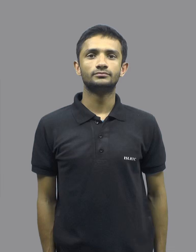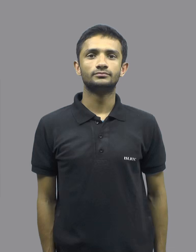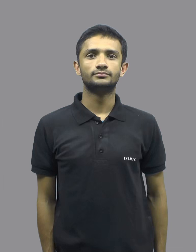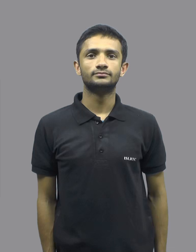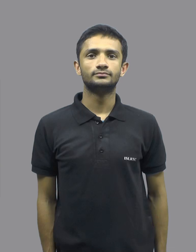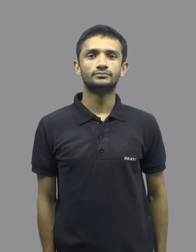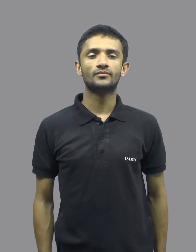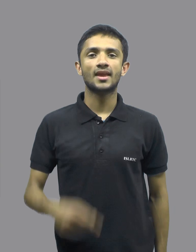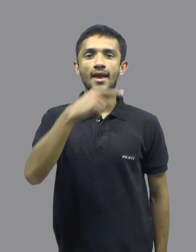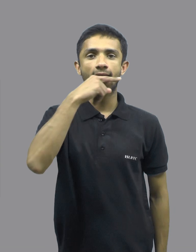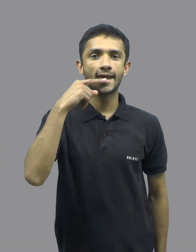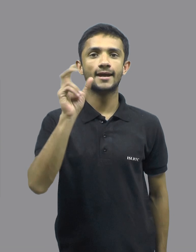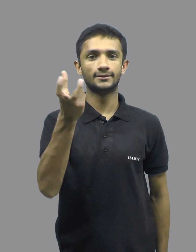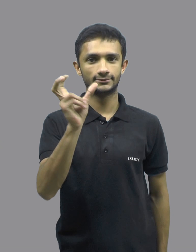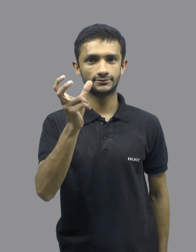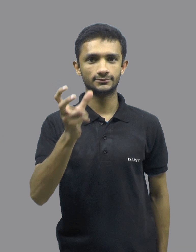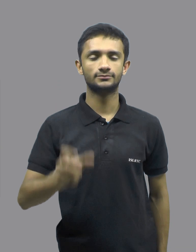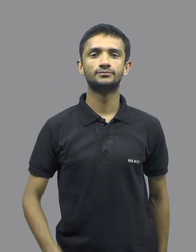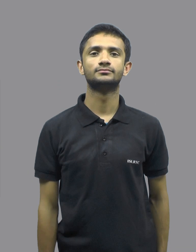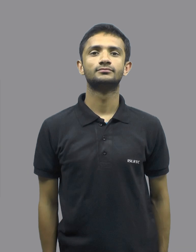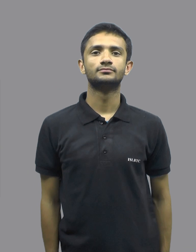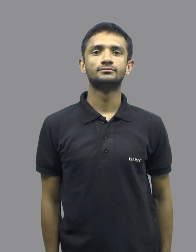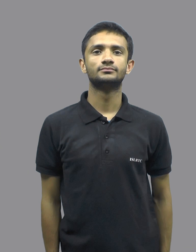Tomato